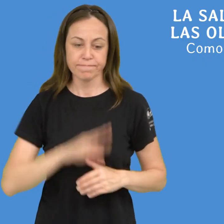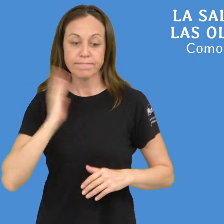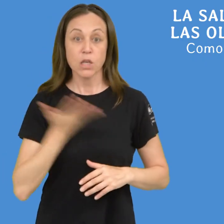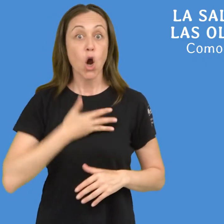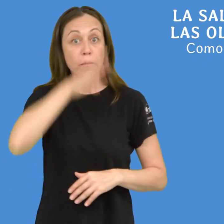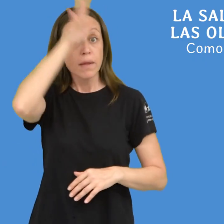afectar